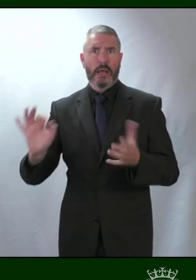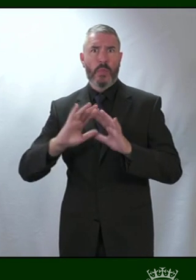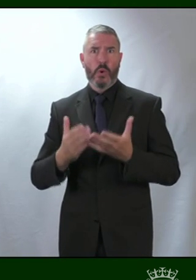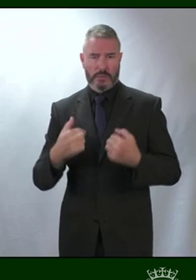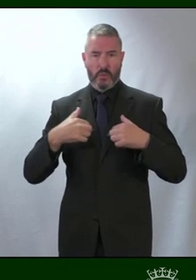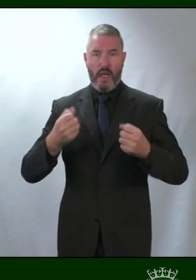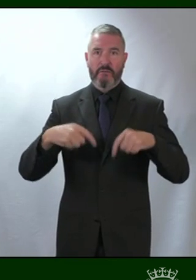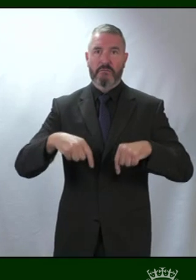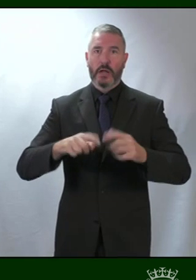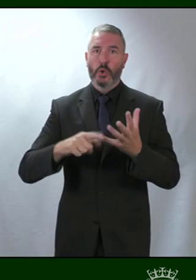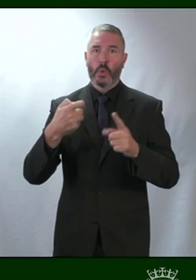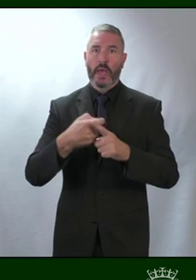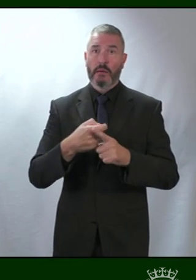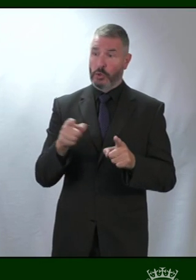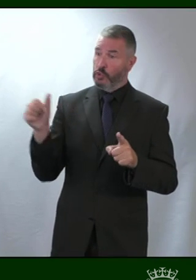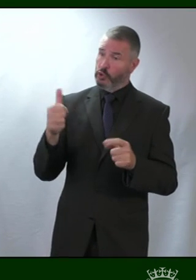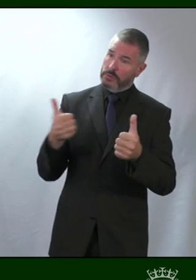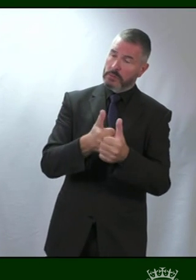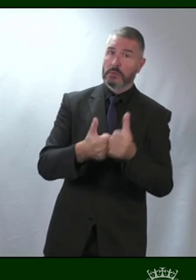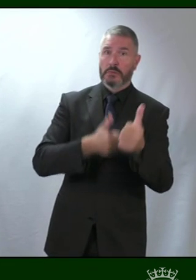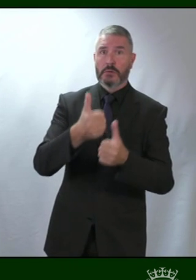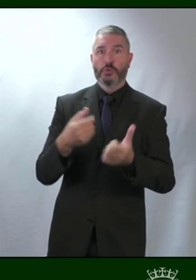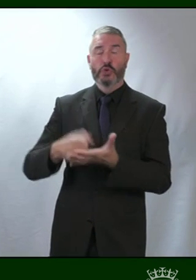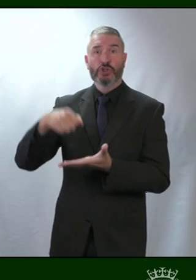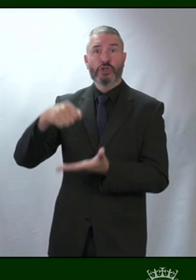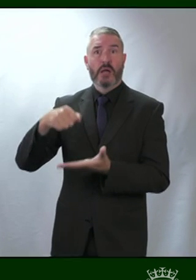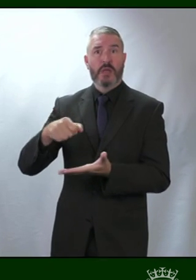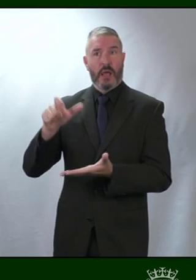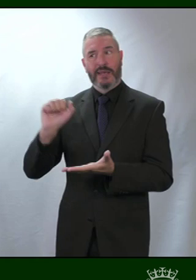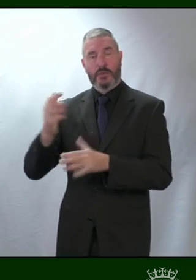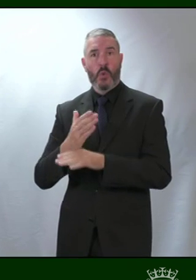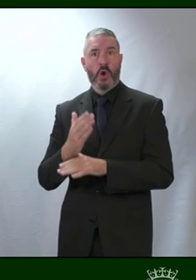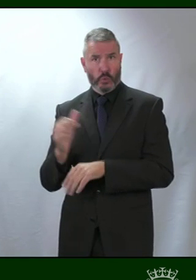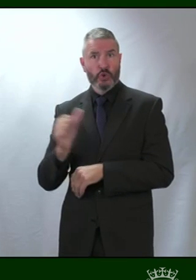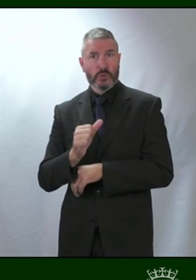The right hon. and learned Gentleman should pay tribute to the Chancellor and his work.